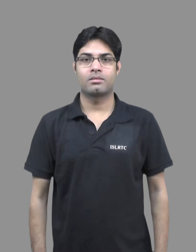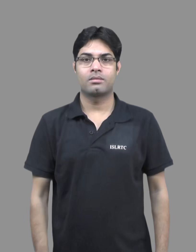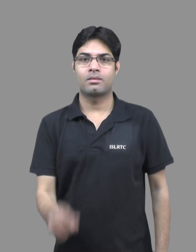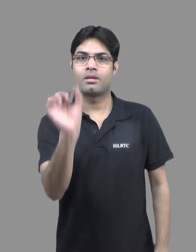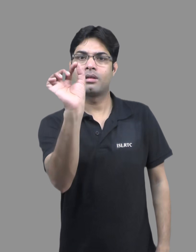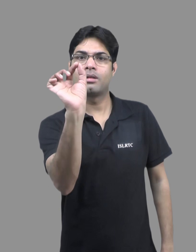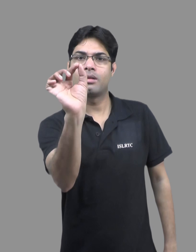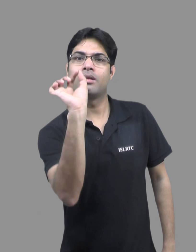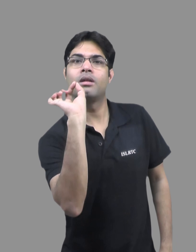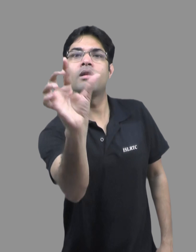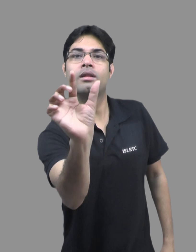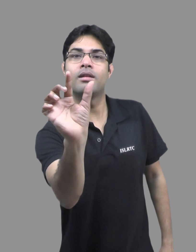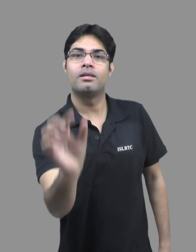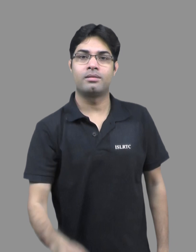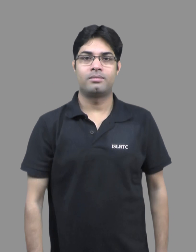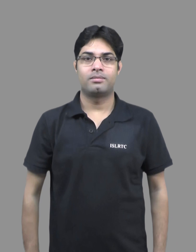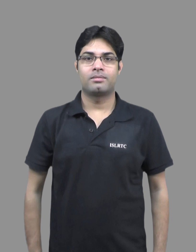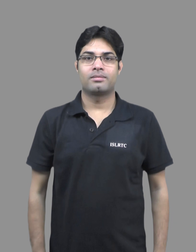Dart